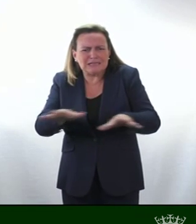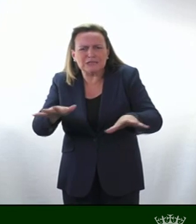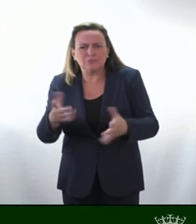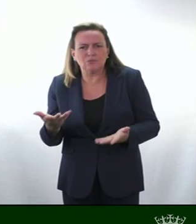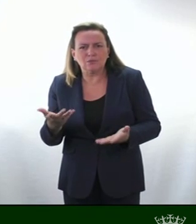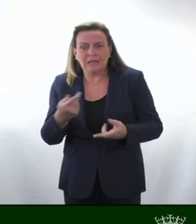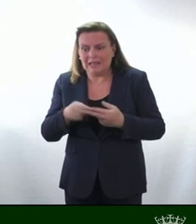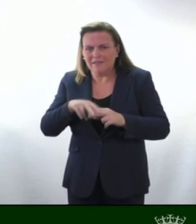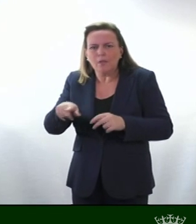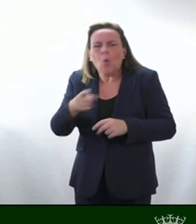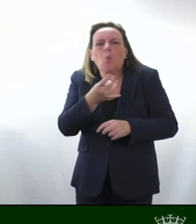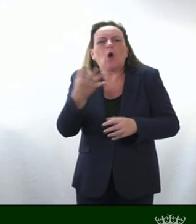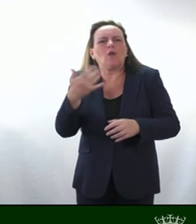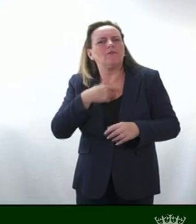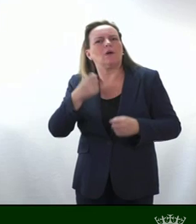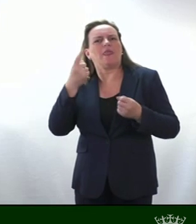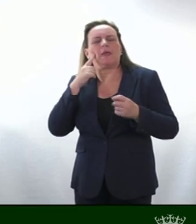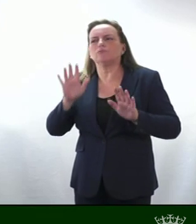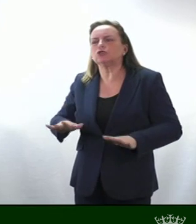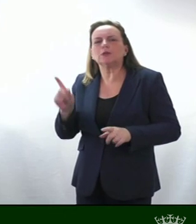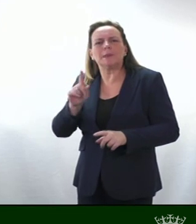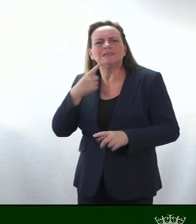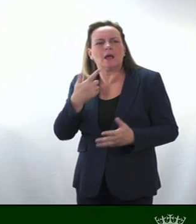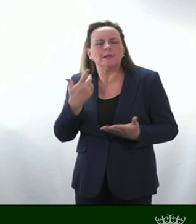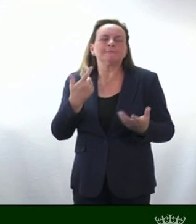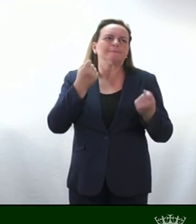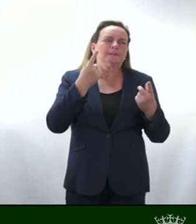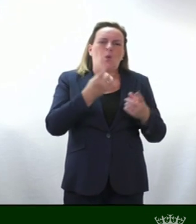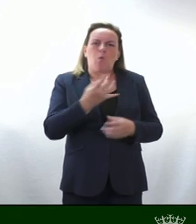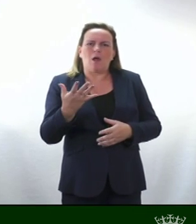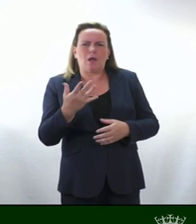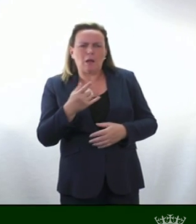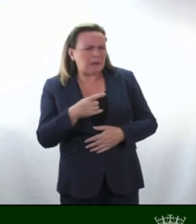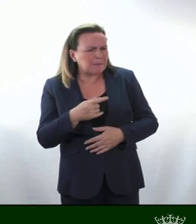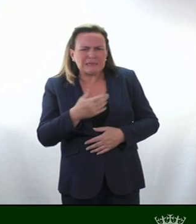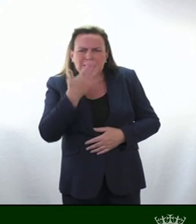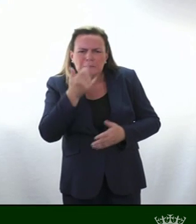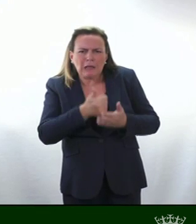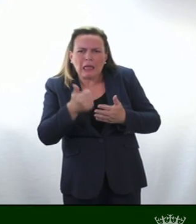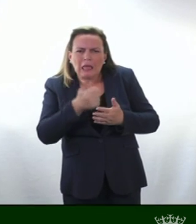If this were an isolated example, I think the British people might understand, but there is a pattern here.